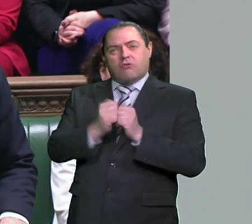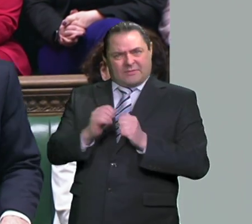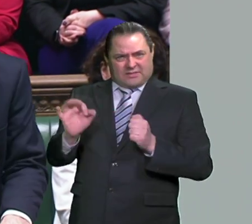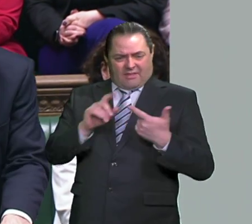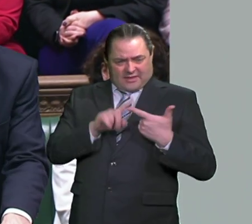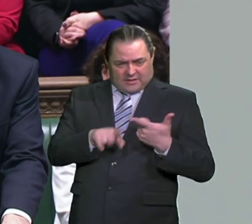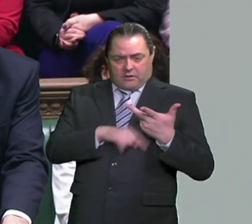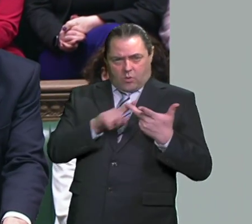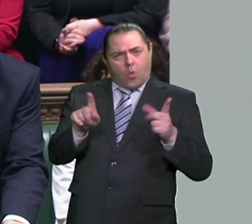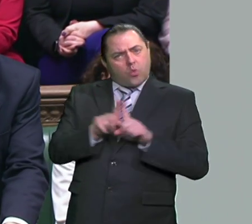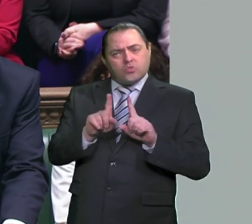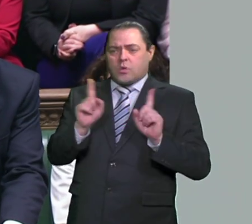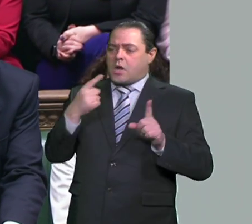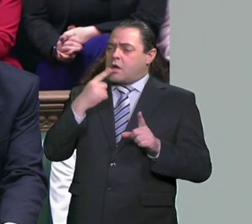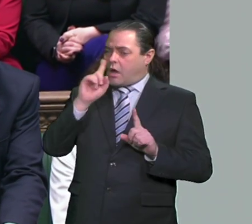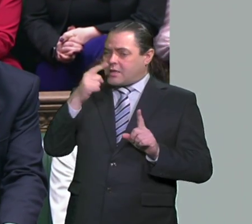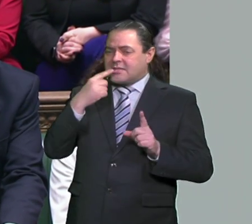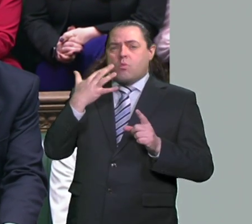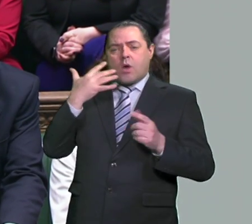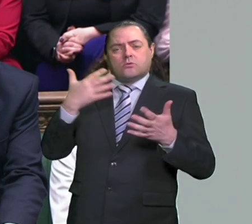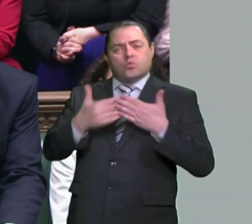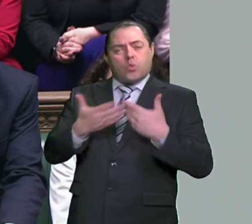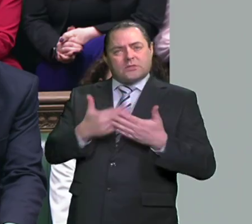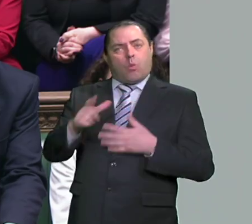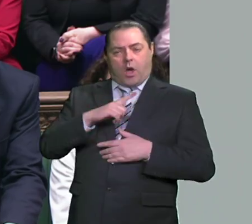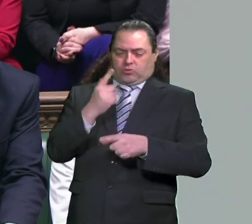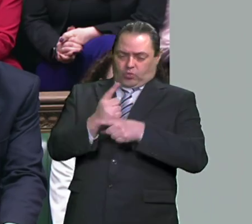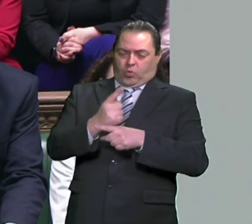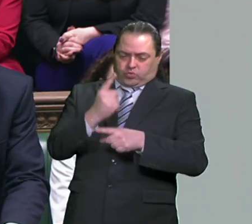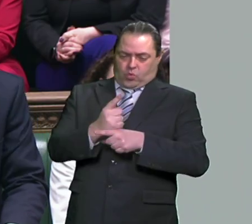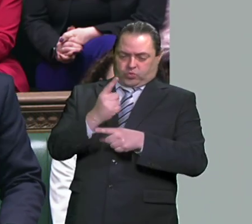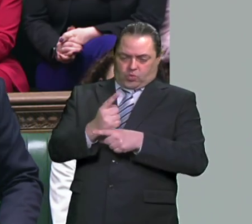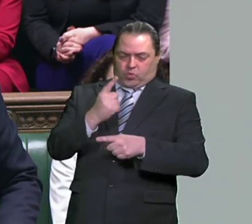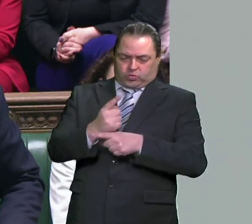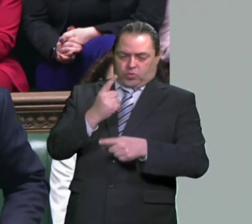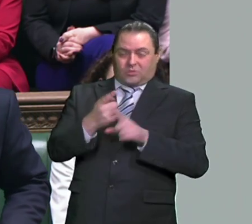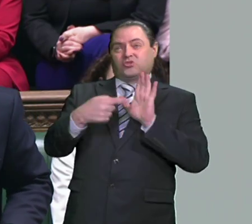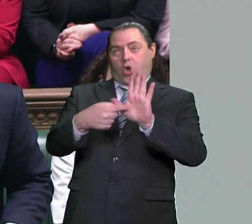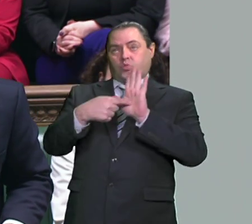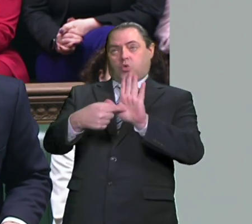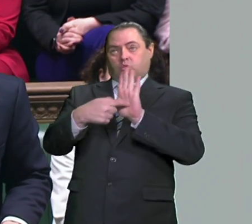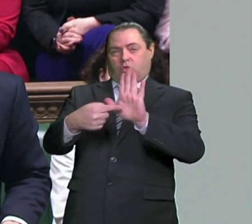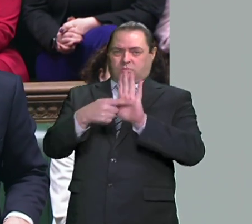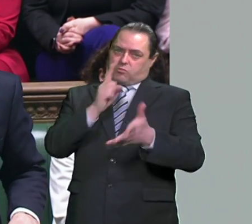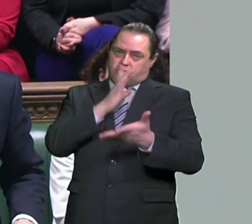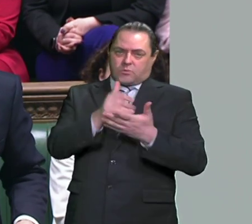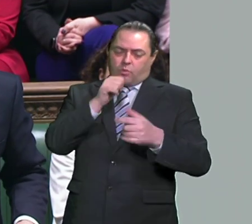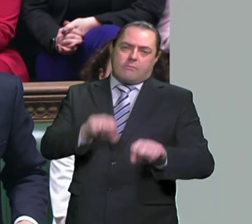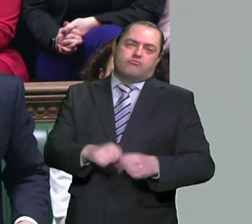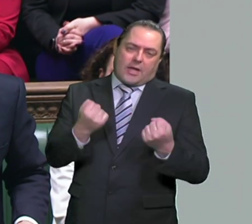They cannot say when they will fix the mess because it is more talk, more gimmicks and more promises to be broken.